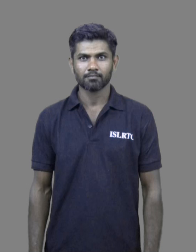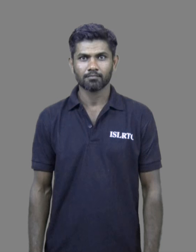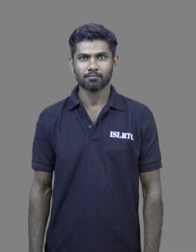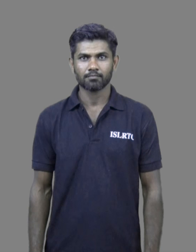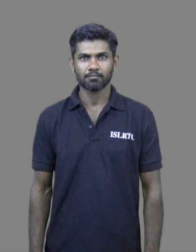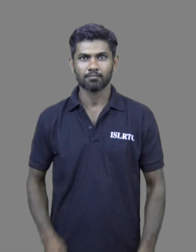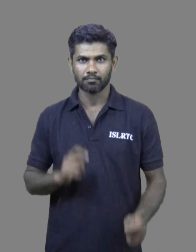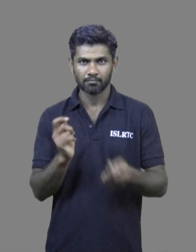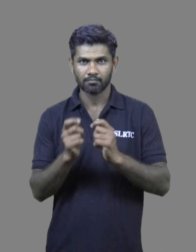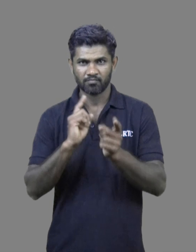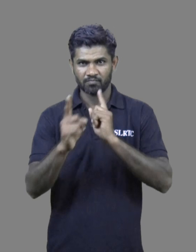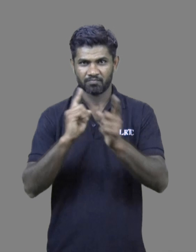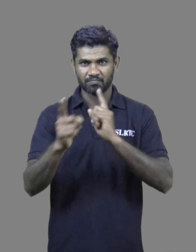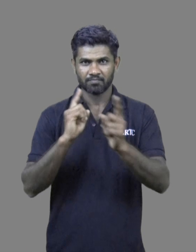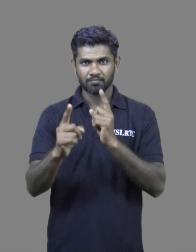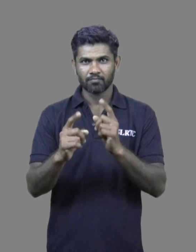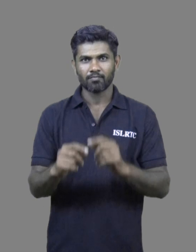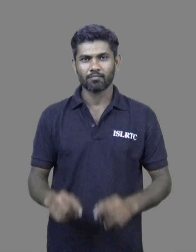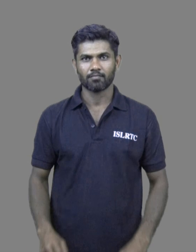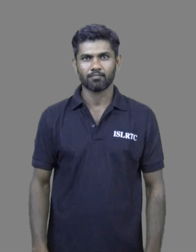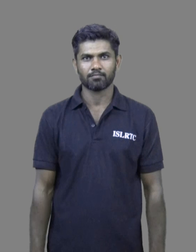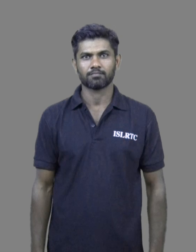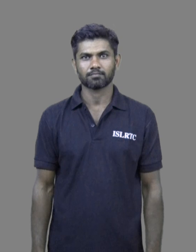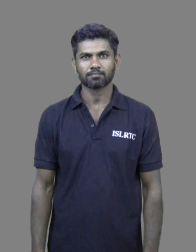Runs